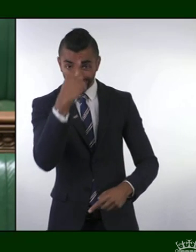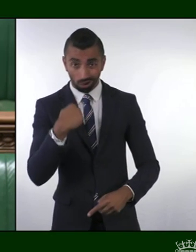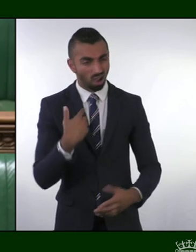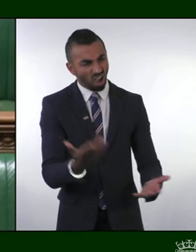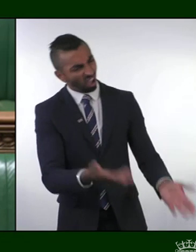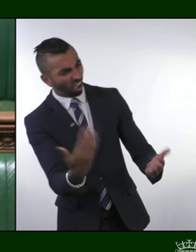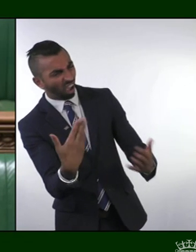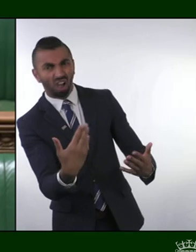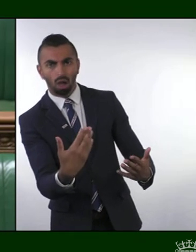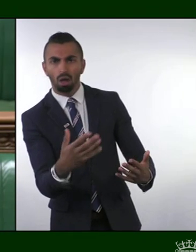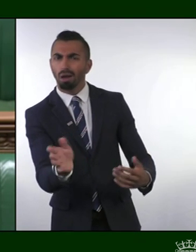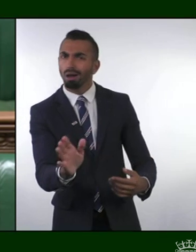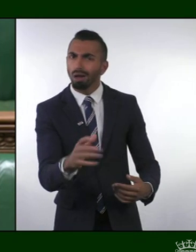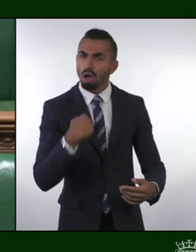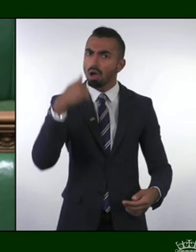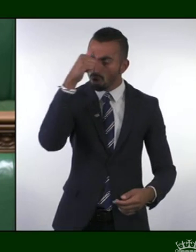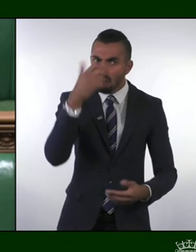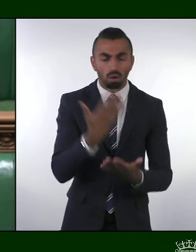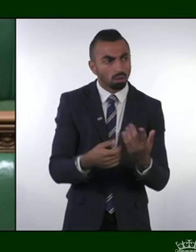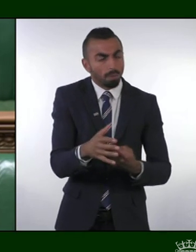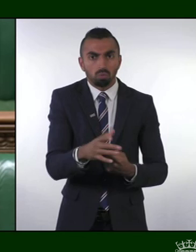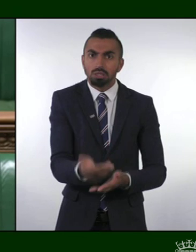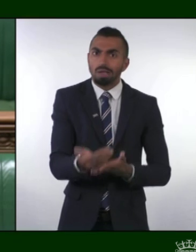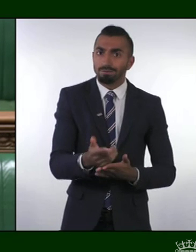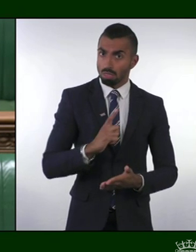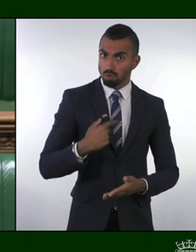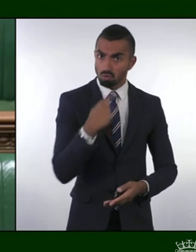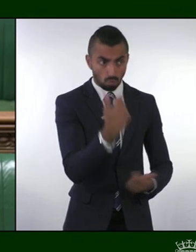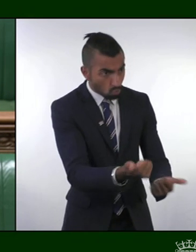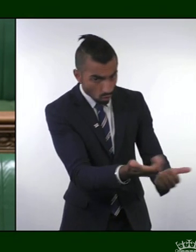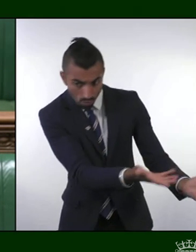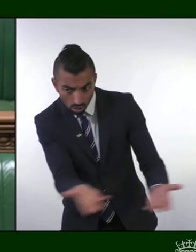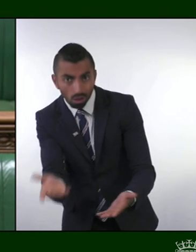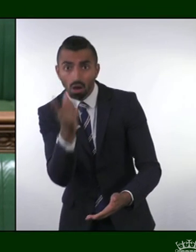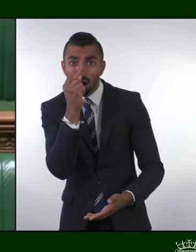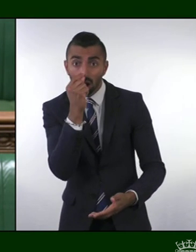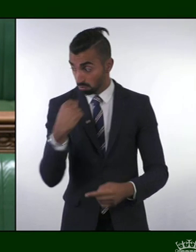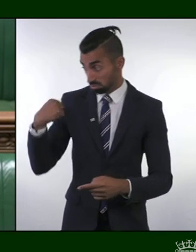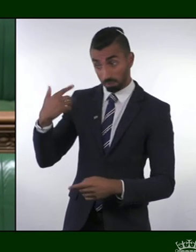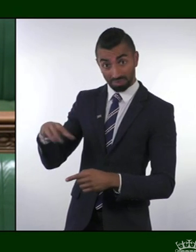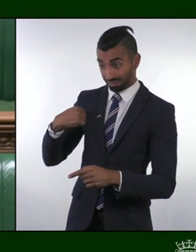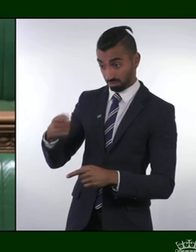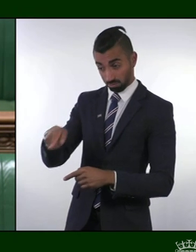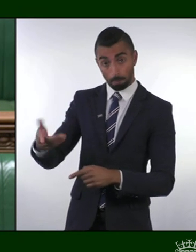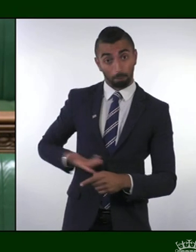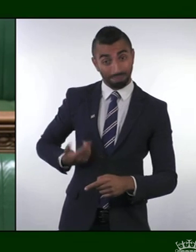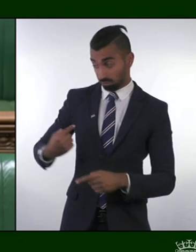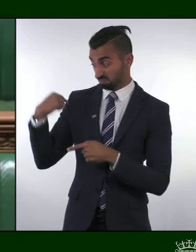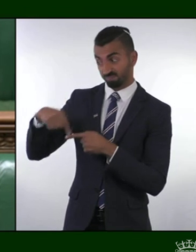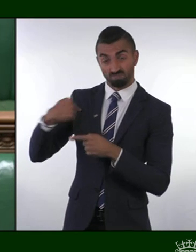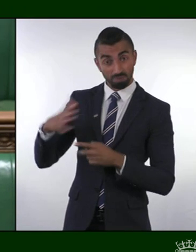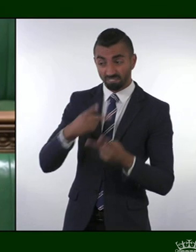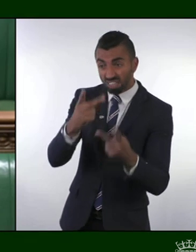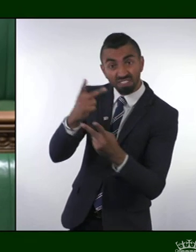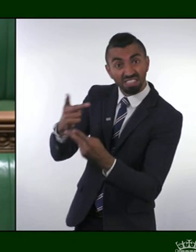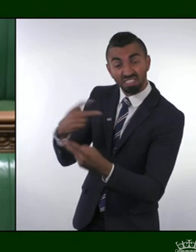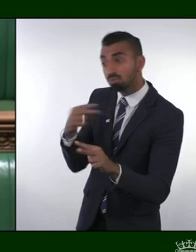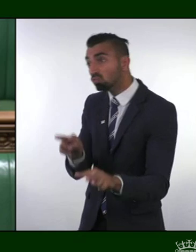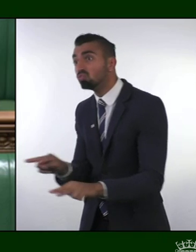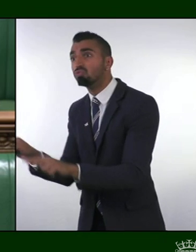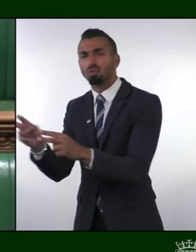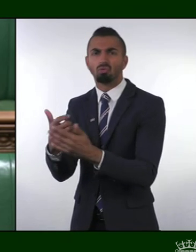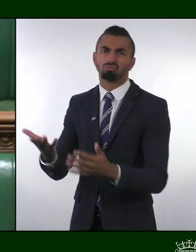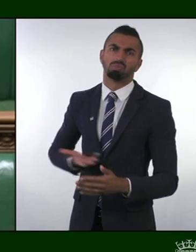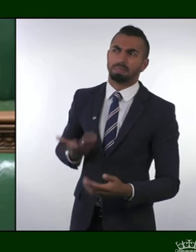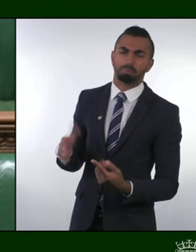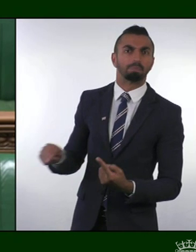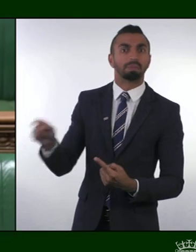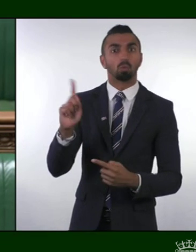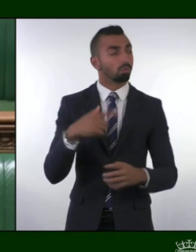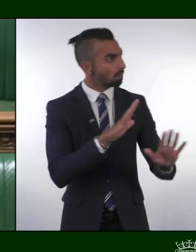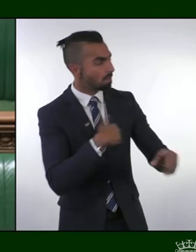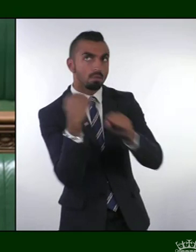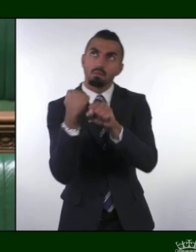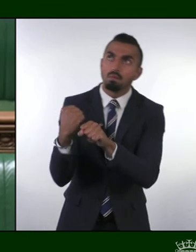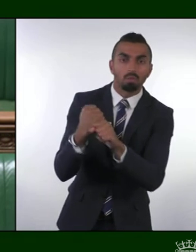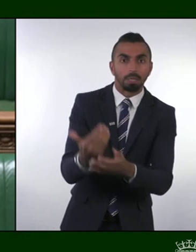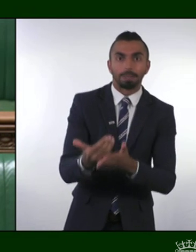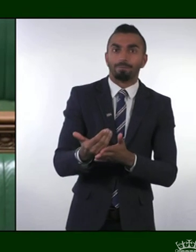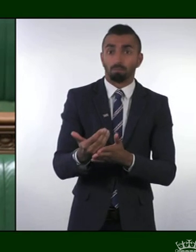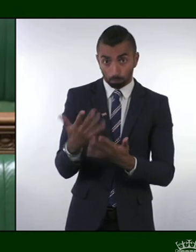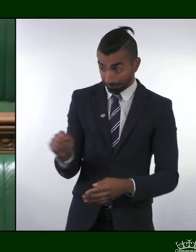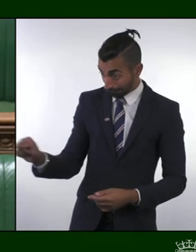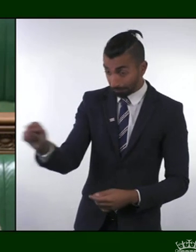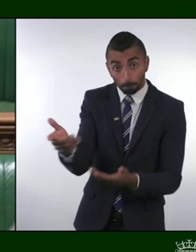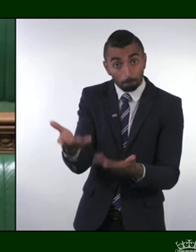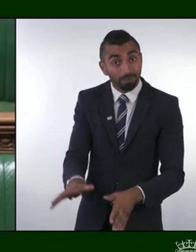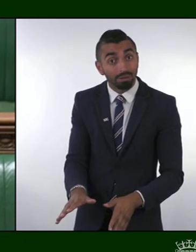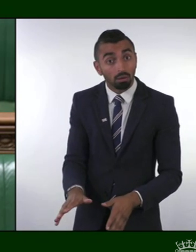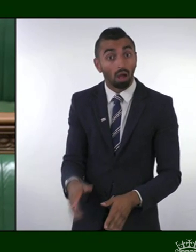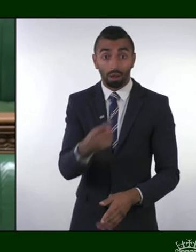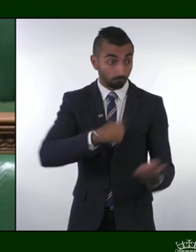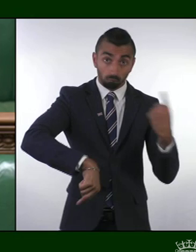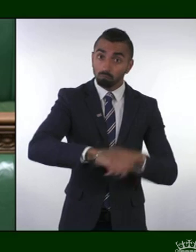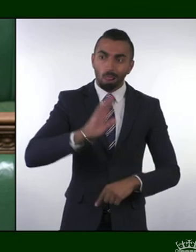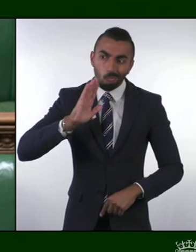I have seen in the last few weeks how hard businesses are working to make their premises safe, and if we follow the guidance and respect what they ask us to do, we can all enjoy summer safely.